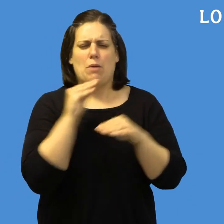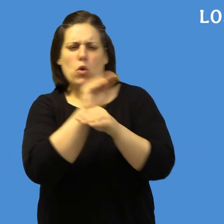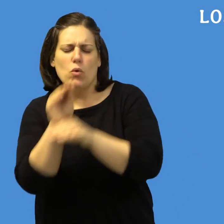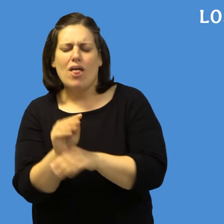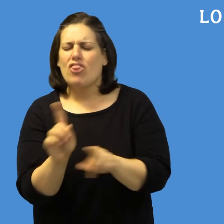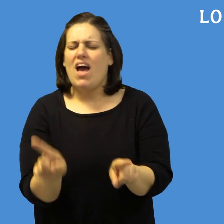cuidar